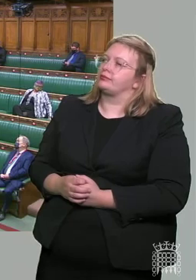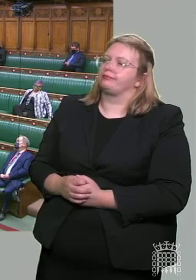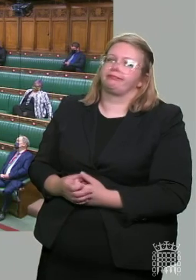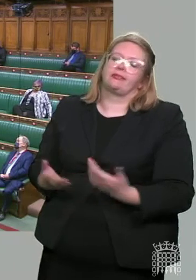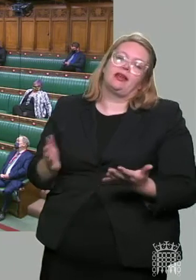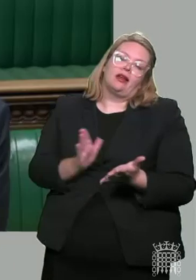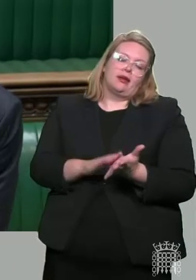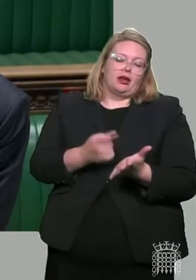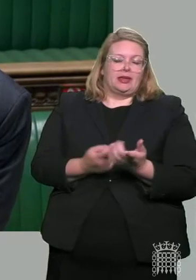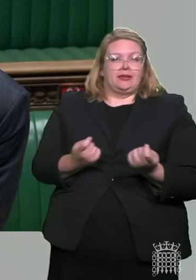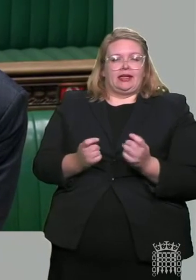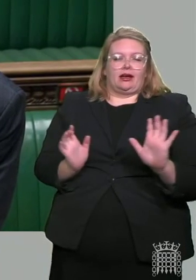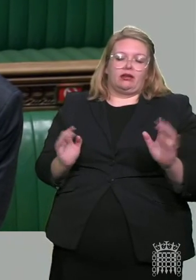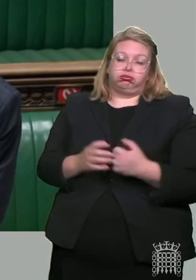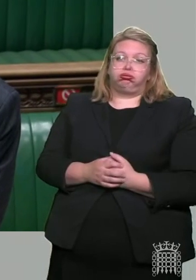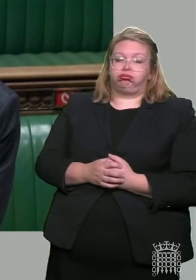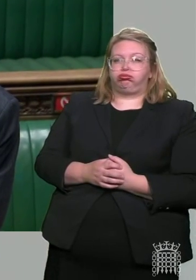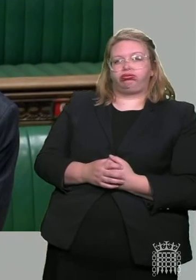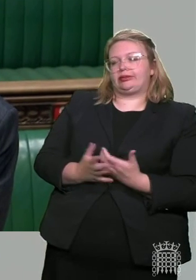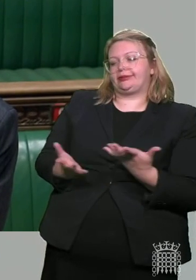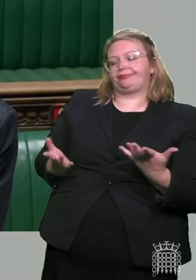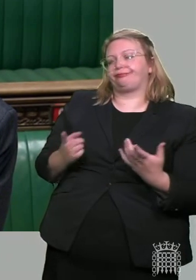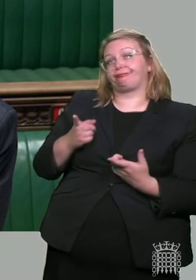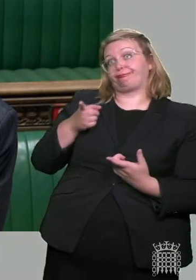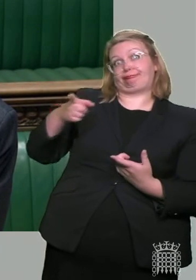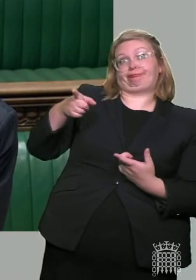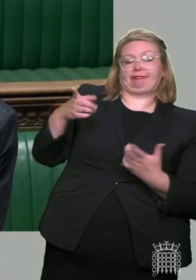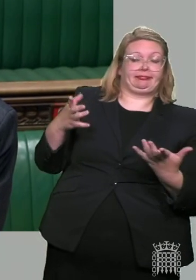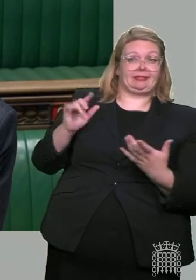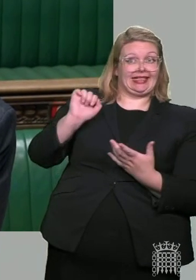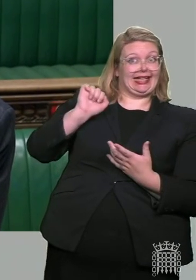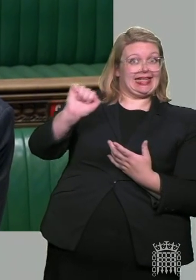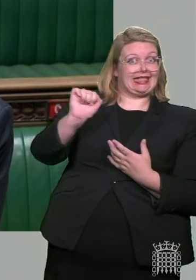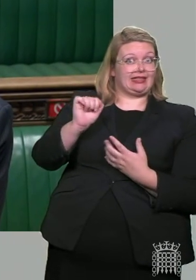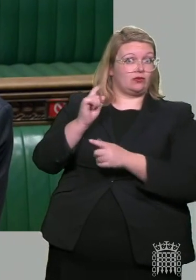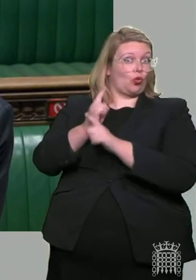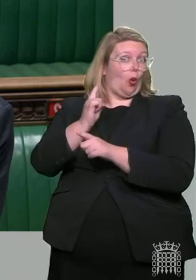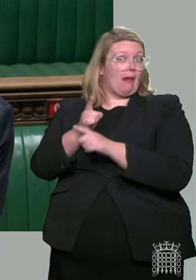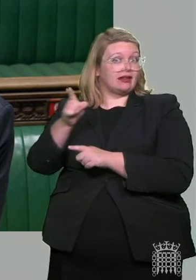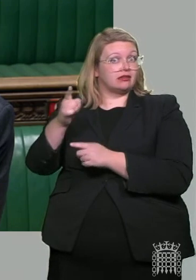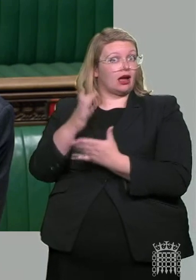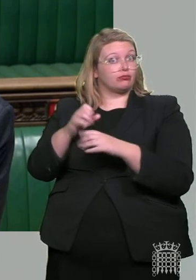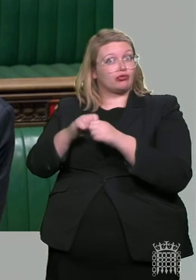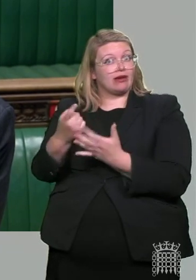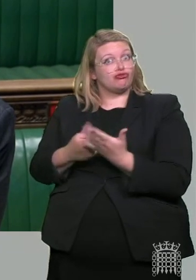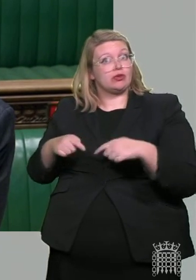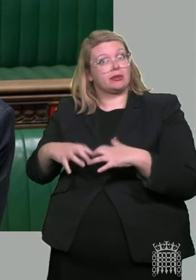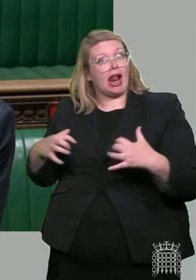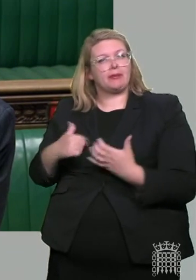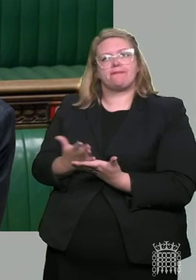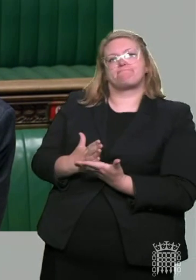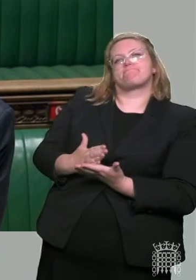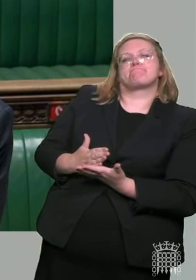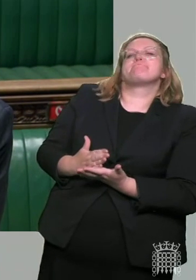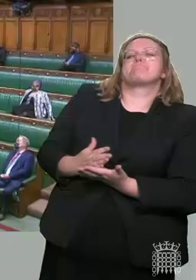Mr Speaker, I leave it to you to judge whether the right honourable Gentleman’s remarks were in order, but what I will say to him—